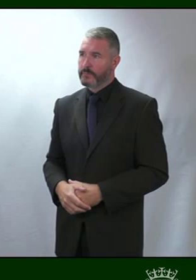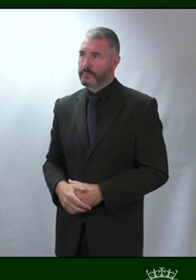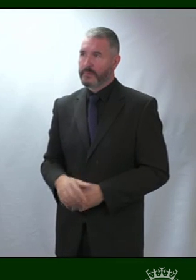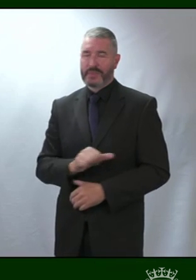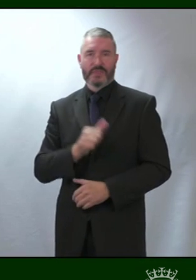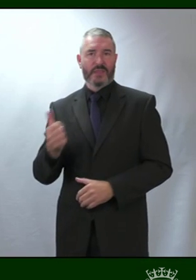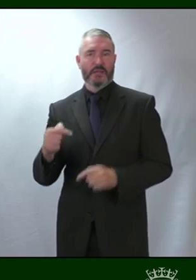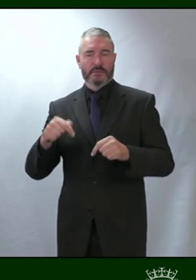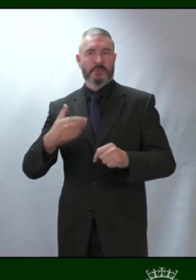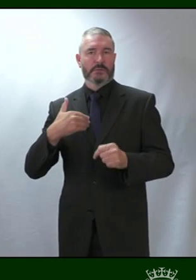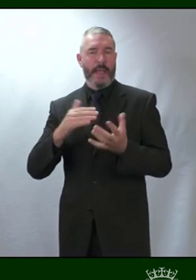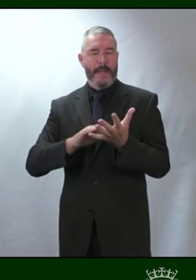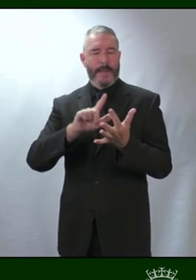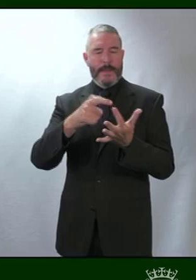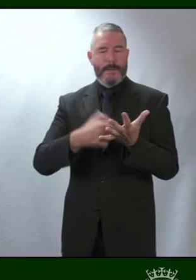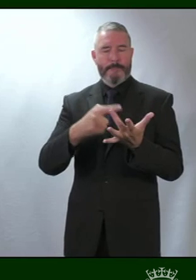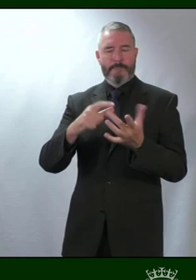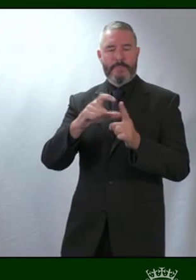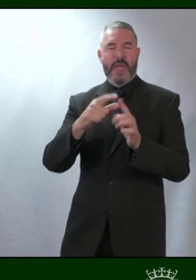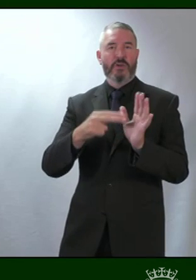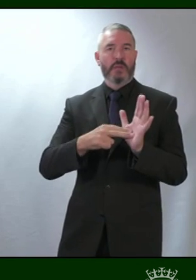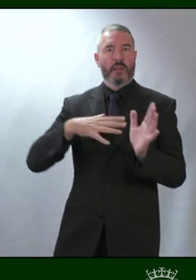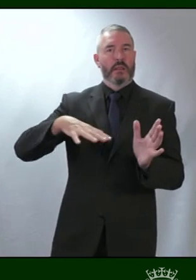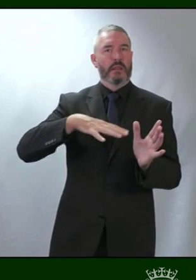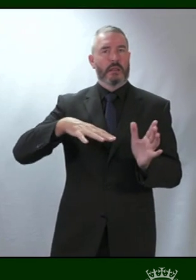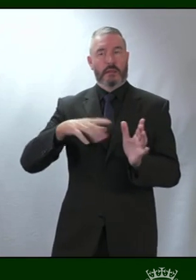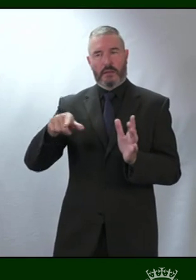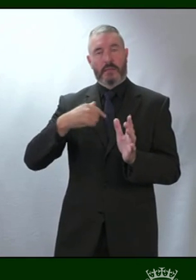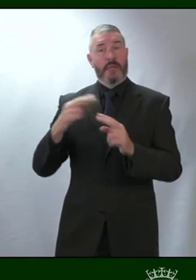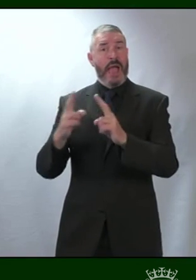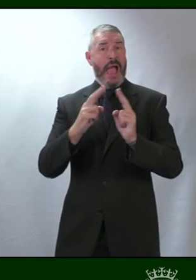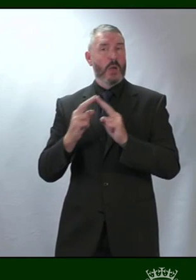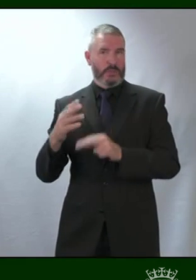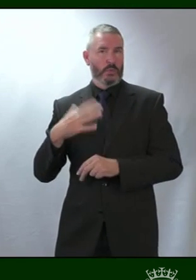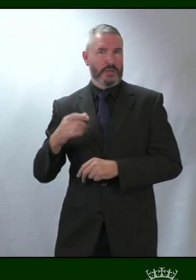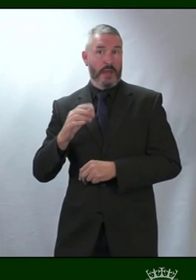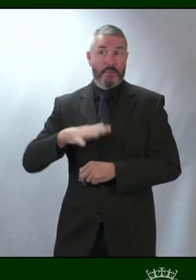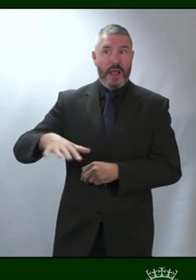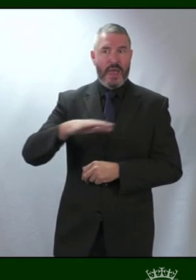My constituents in Meriden understand the need for more housing, but the majority of Meriden is green-belt land.